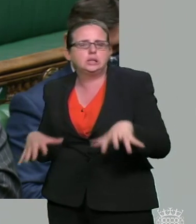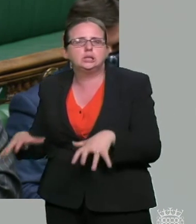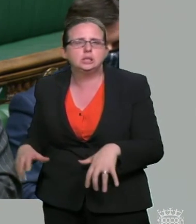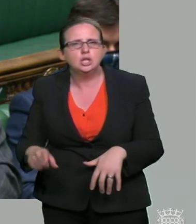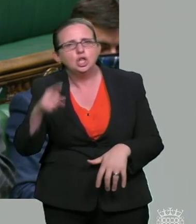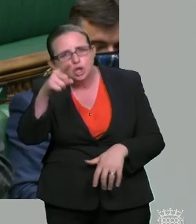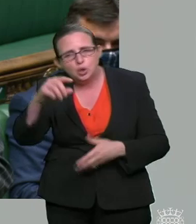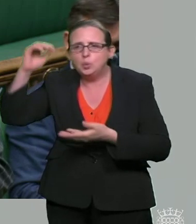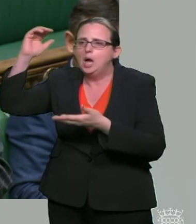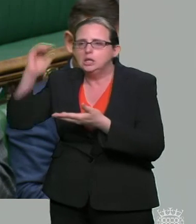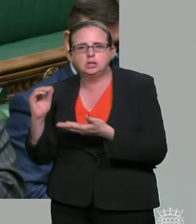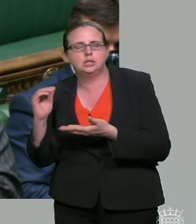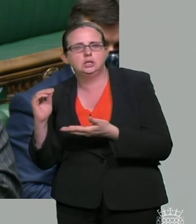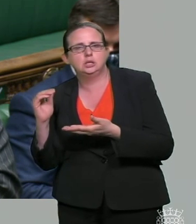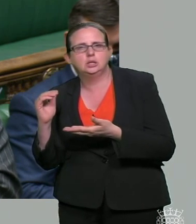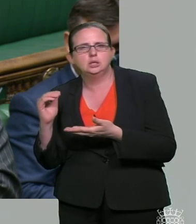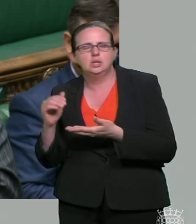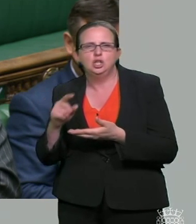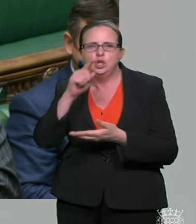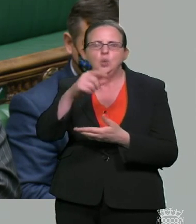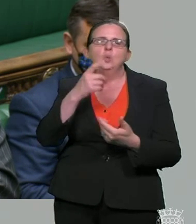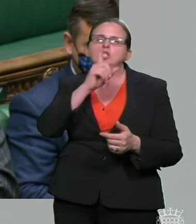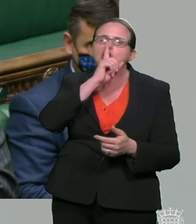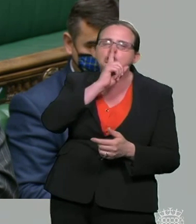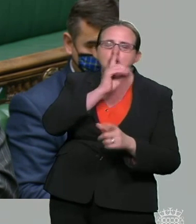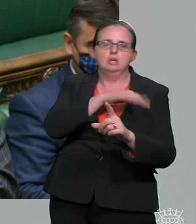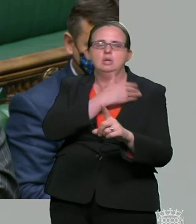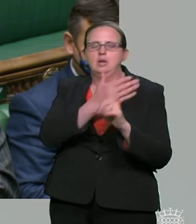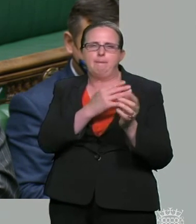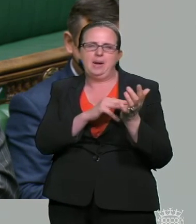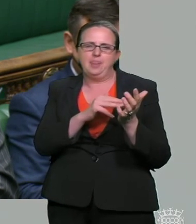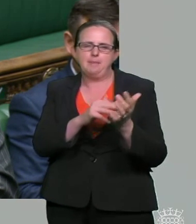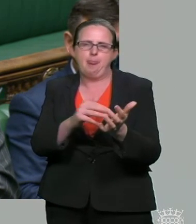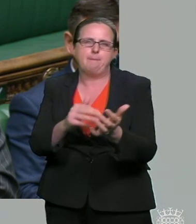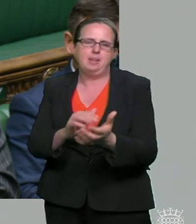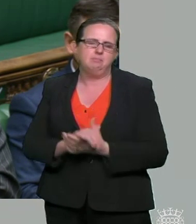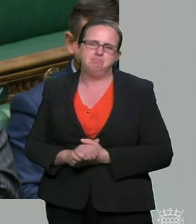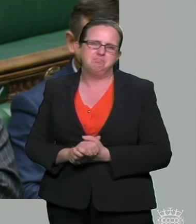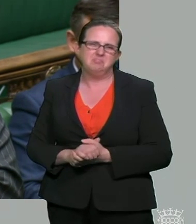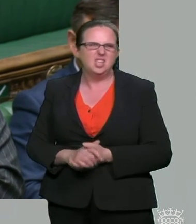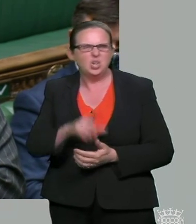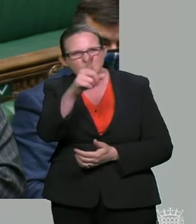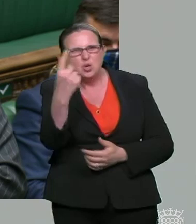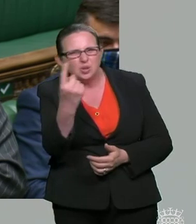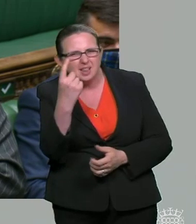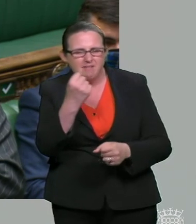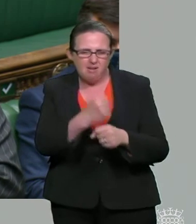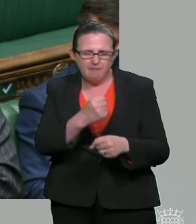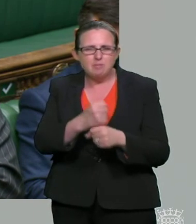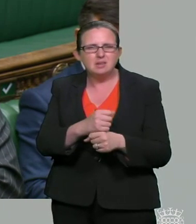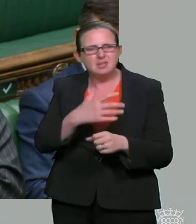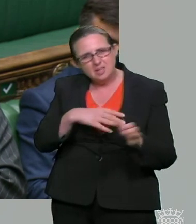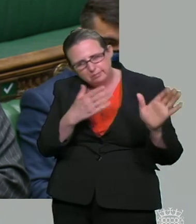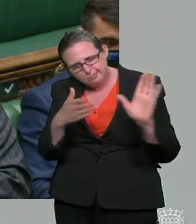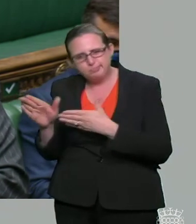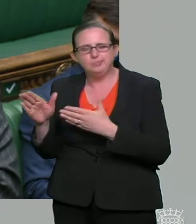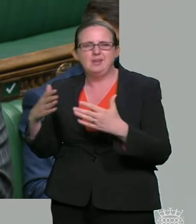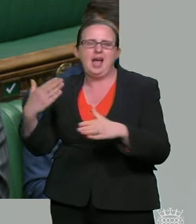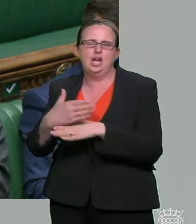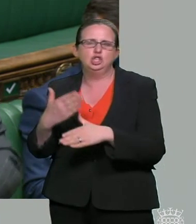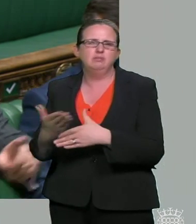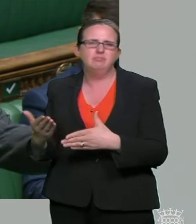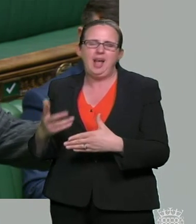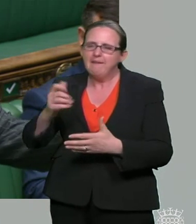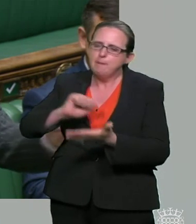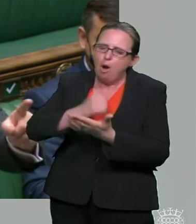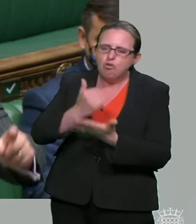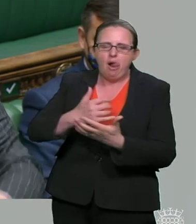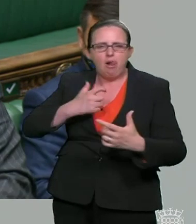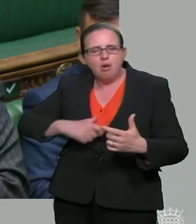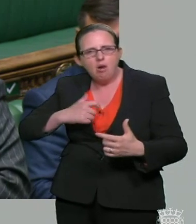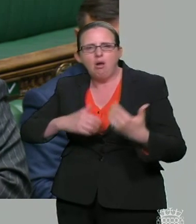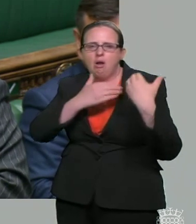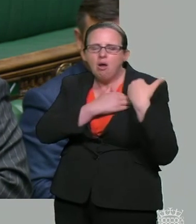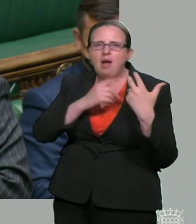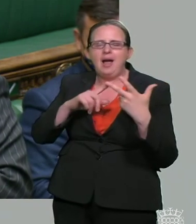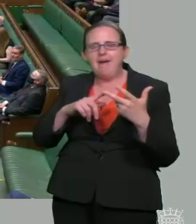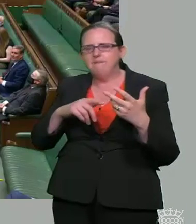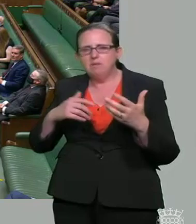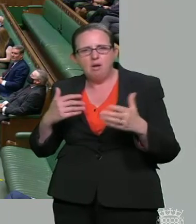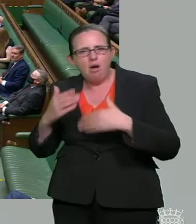The Prime Minister has been hiding on this issue for months. This is a Government on the run from their own moral and legal responsibilities and on the run from their own Back Benchers.